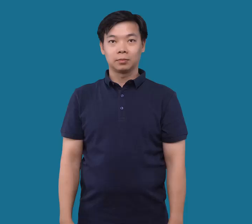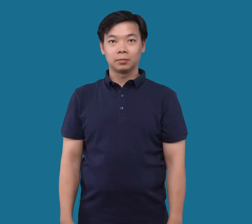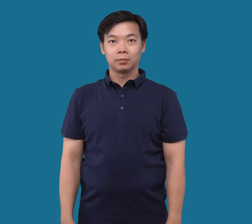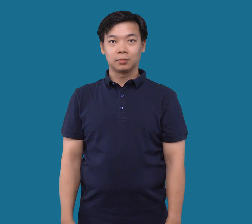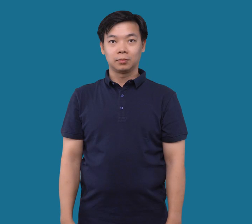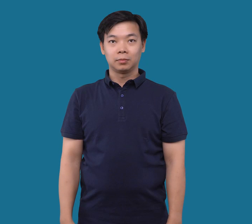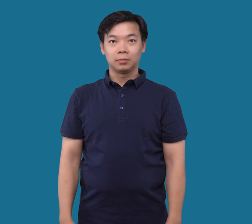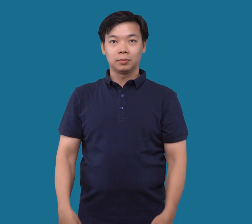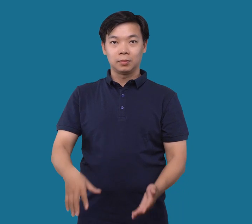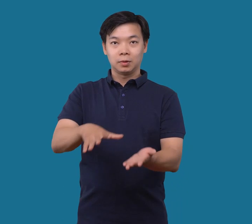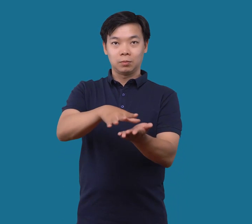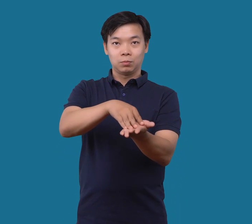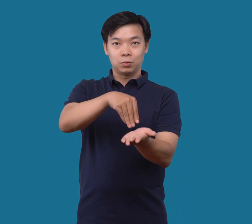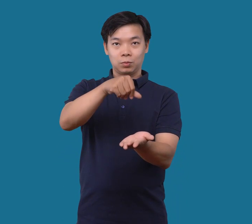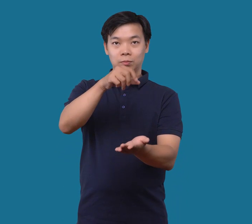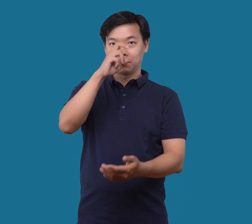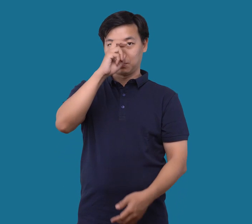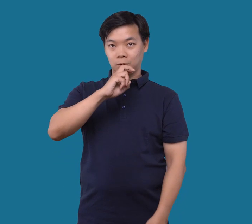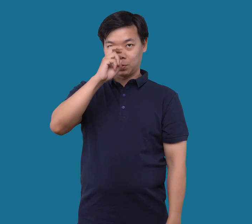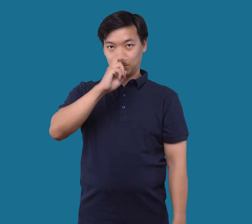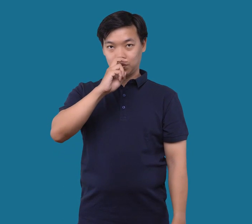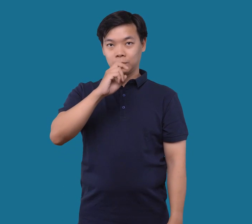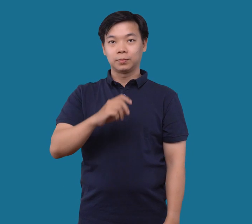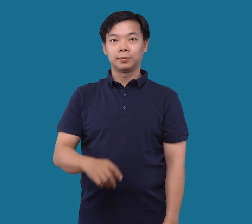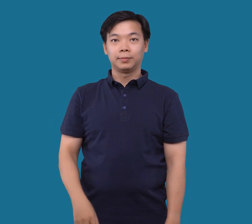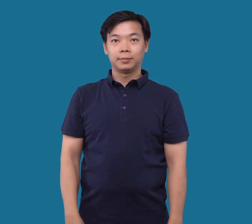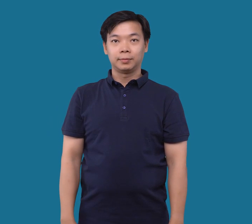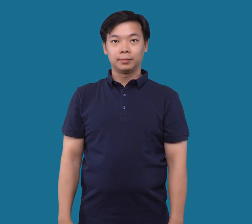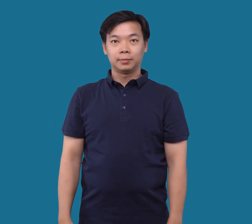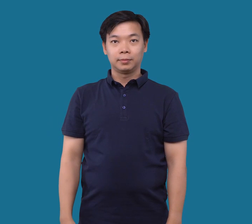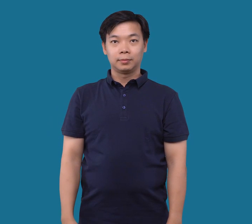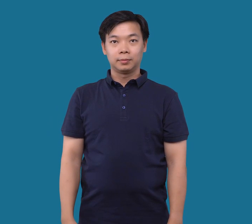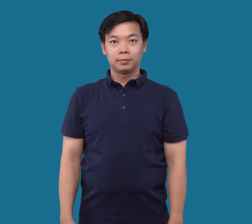bột màu